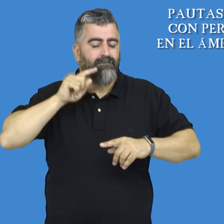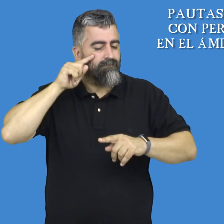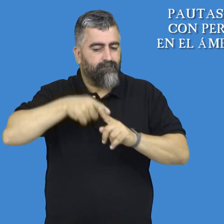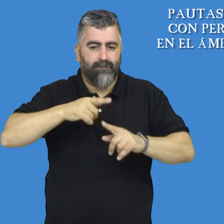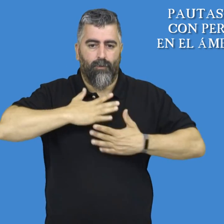objetivo